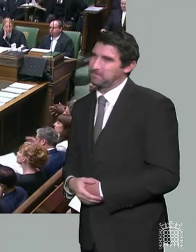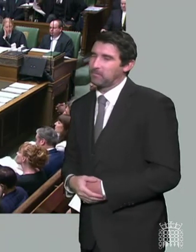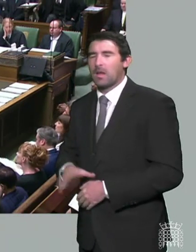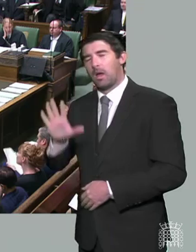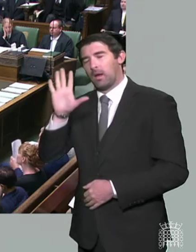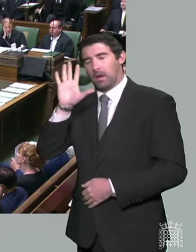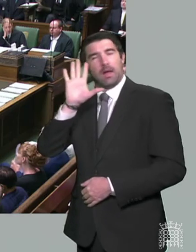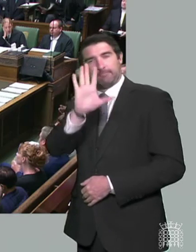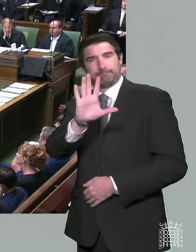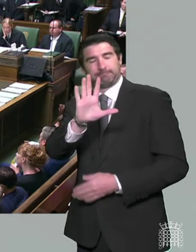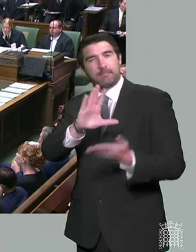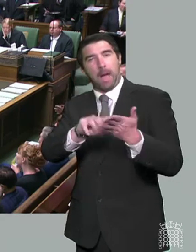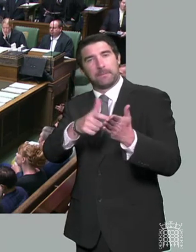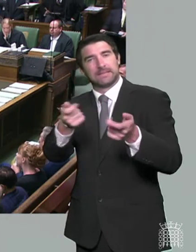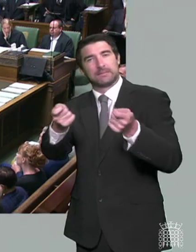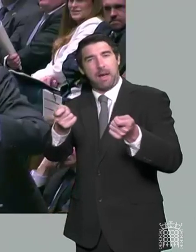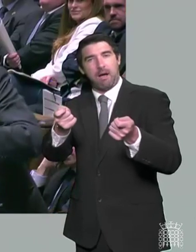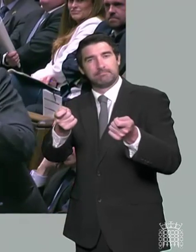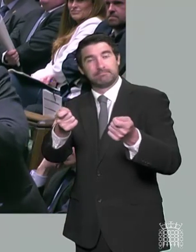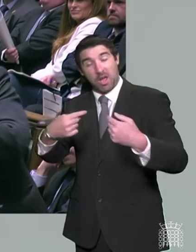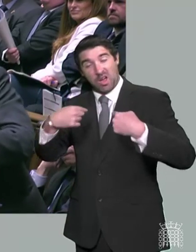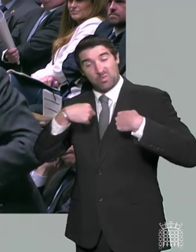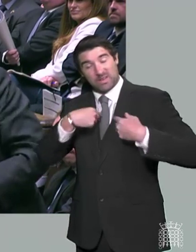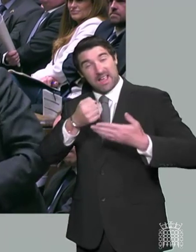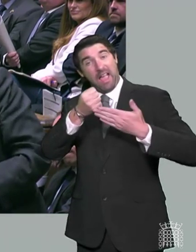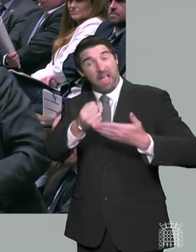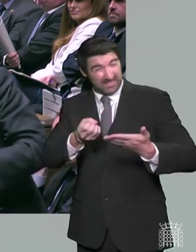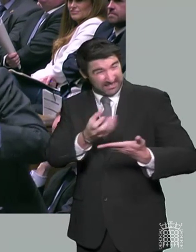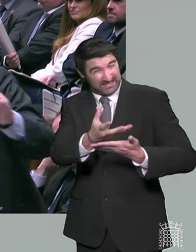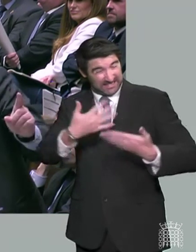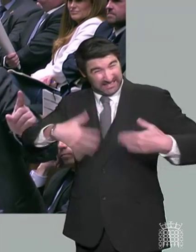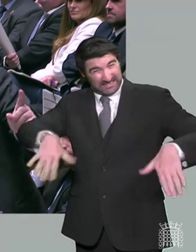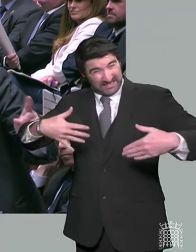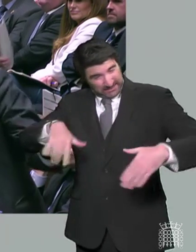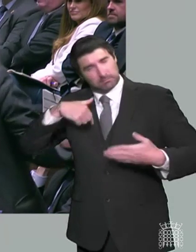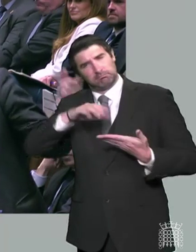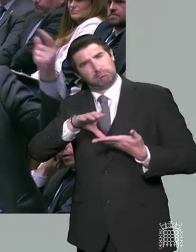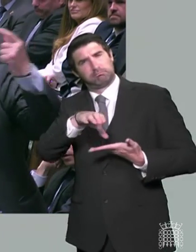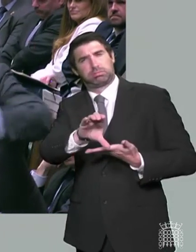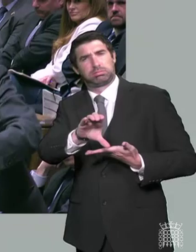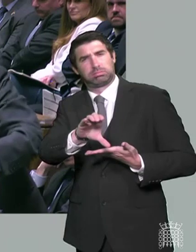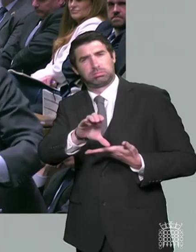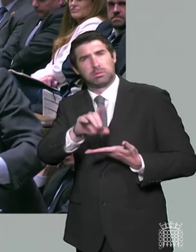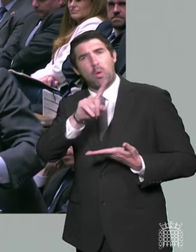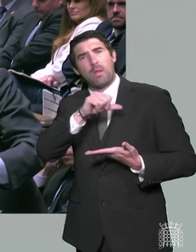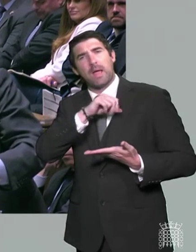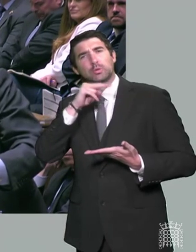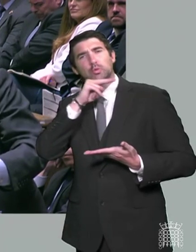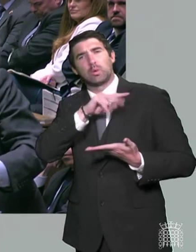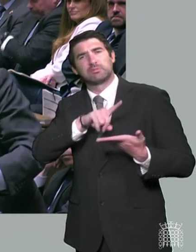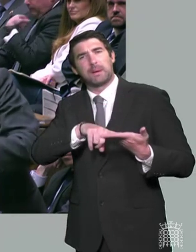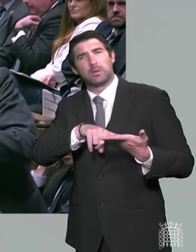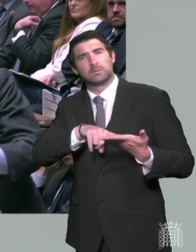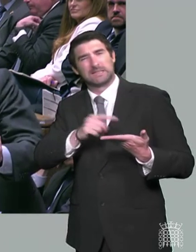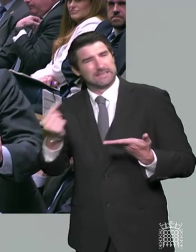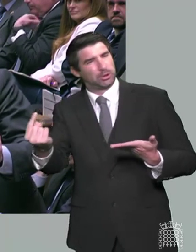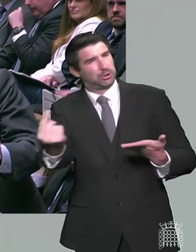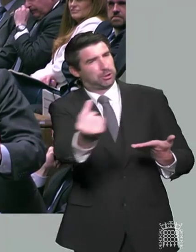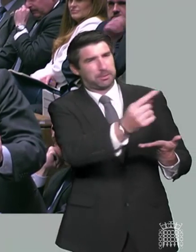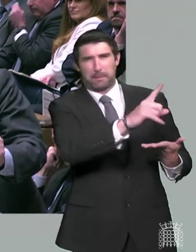We are helping people with the cost of living with £1,200, and on 14 July the money will be going into people’s bank accounts.